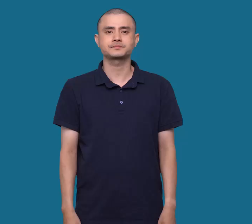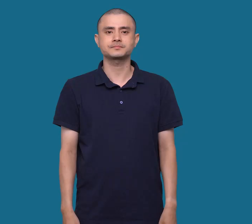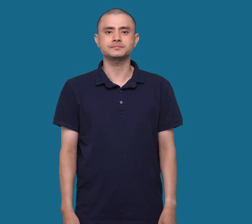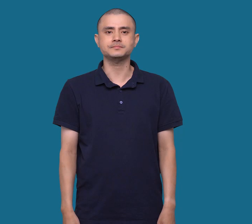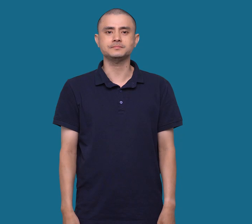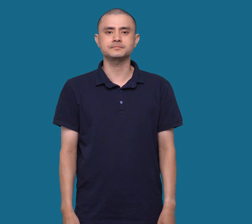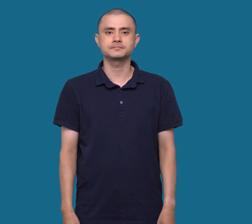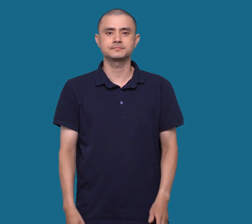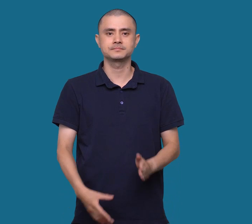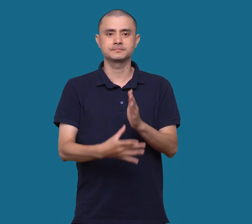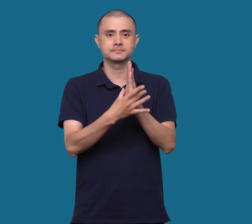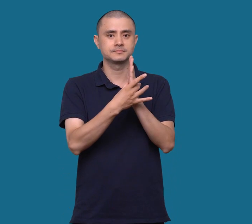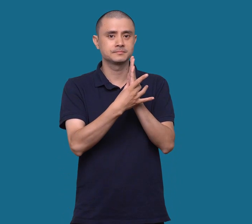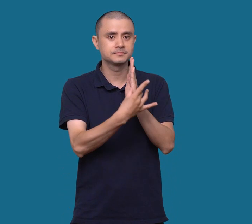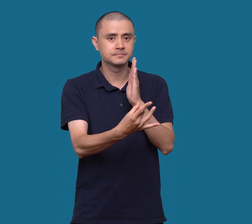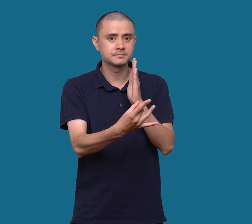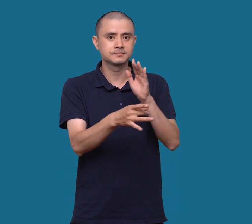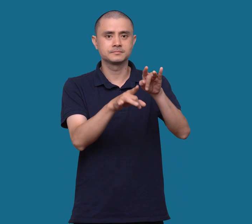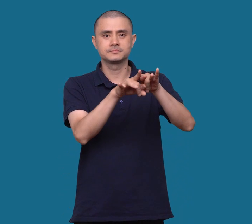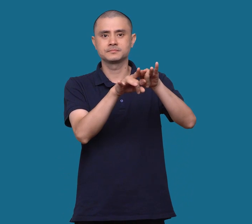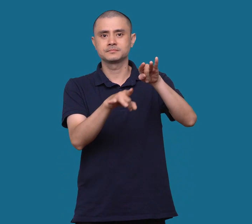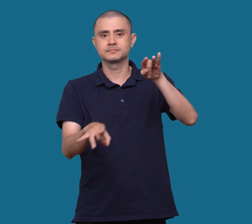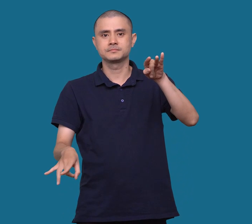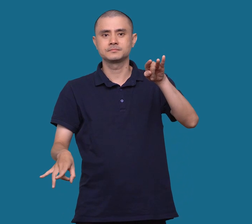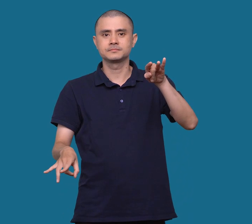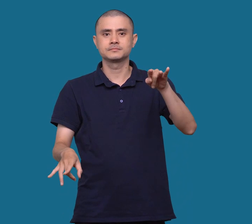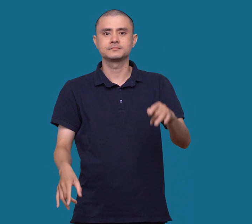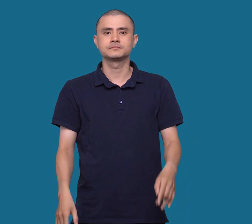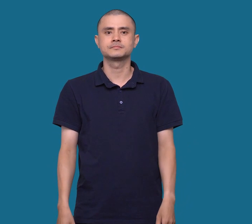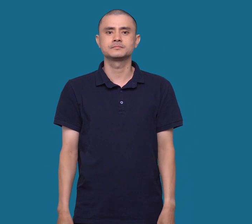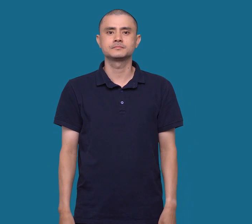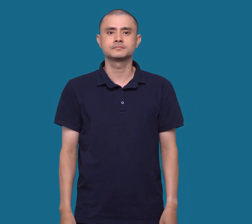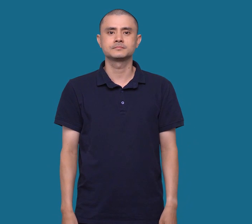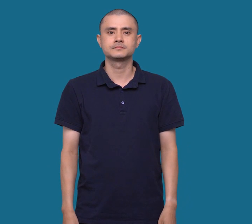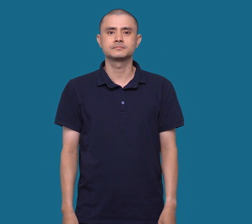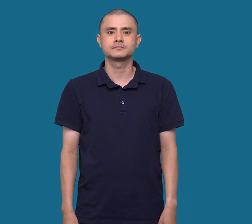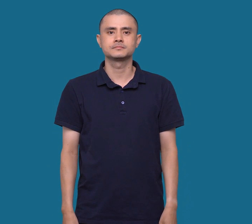cháu họ